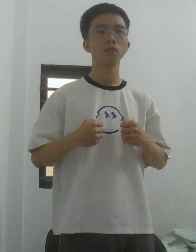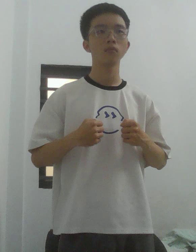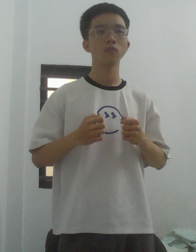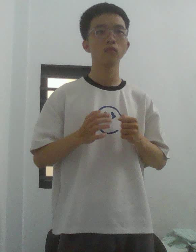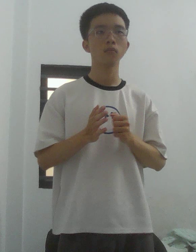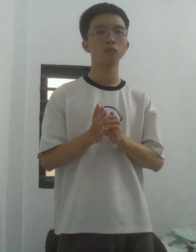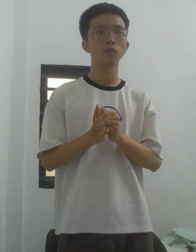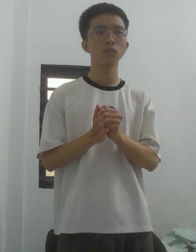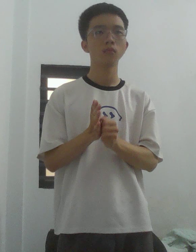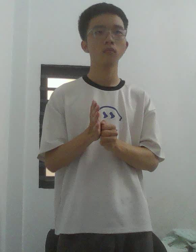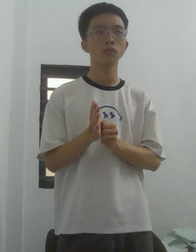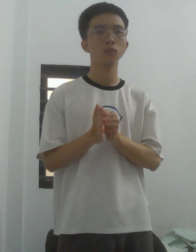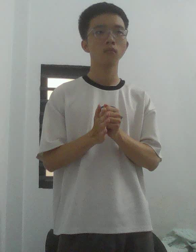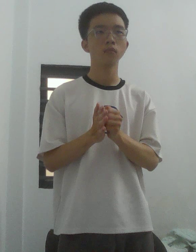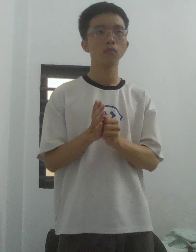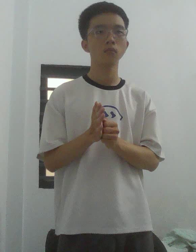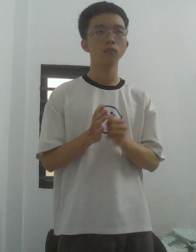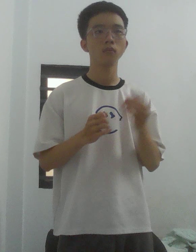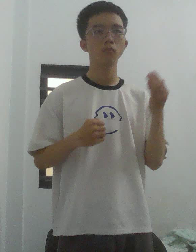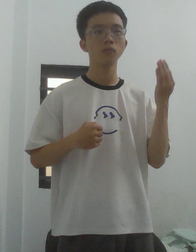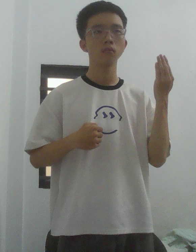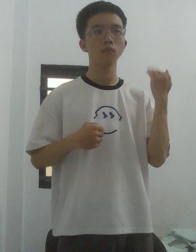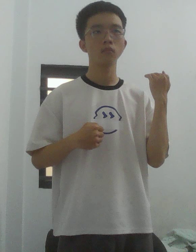thang truoc